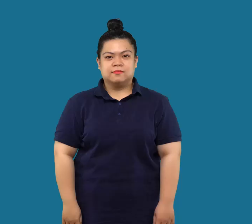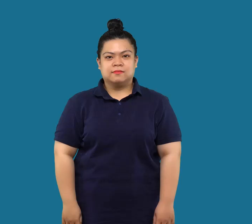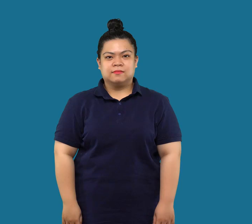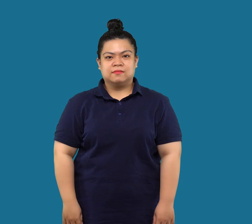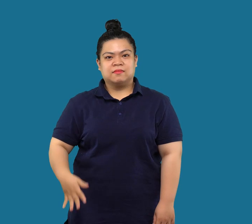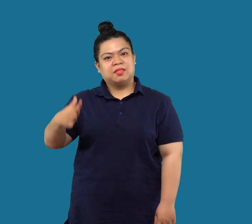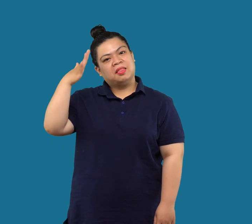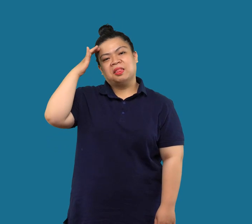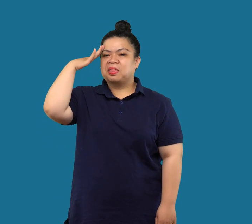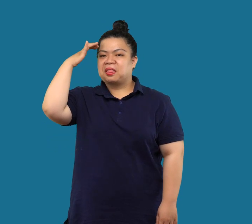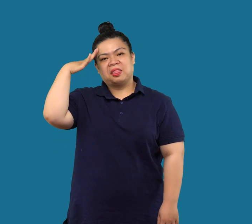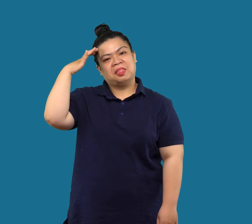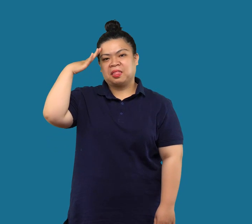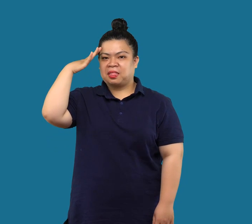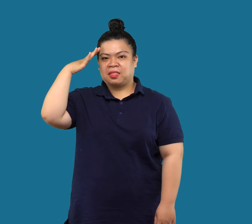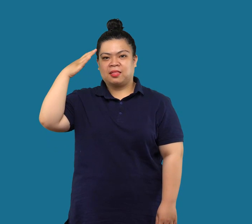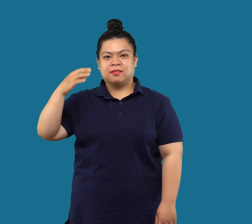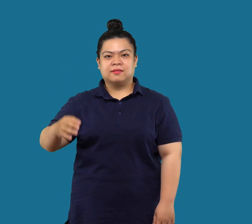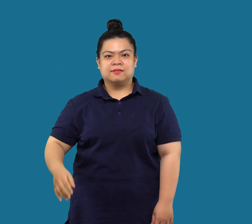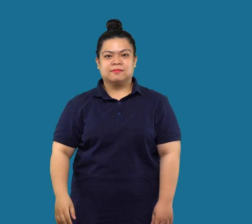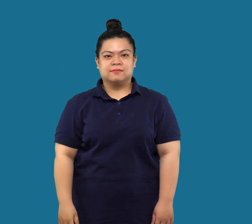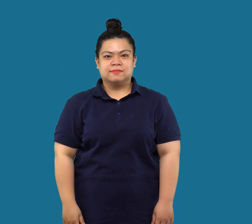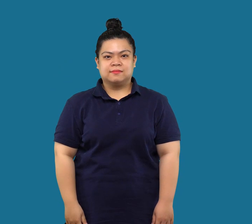tâm thần